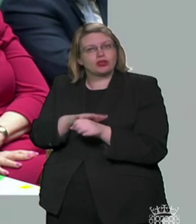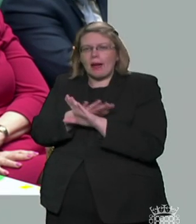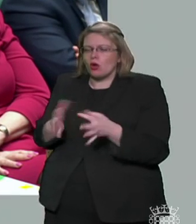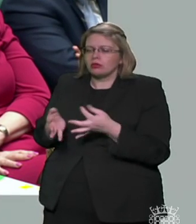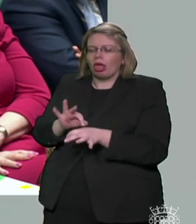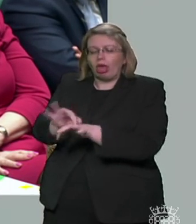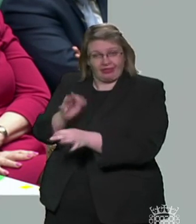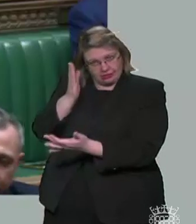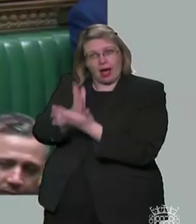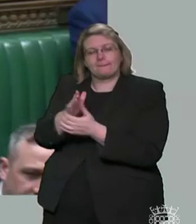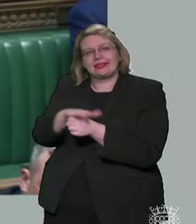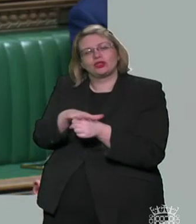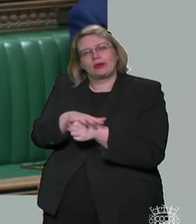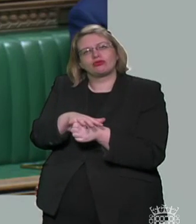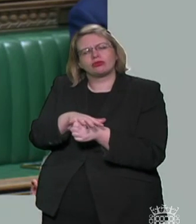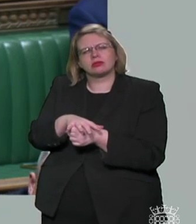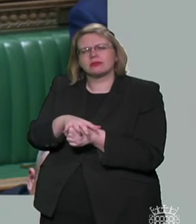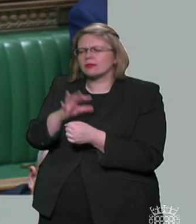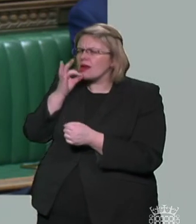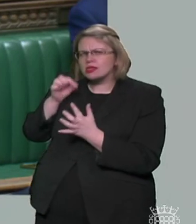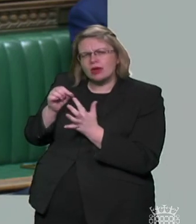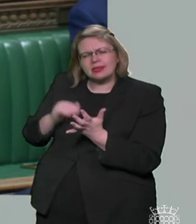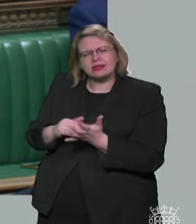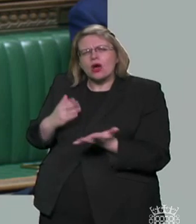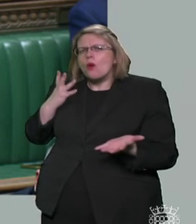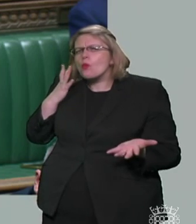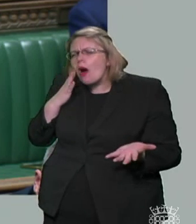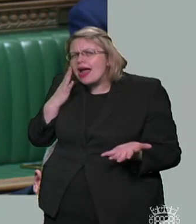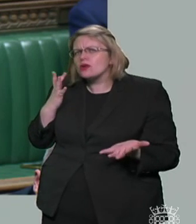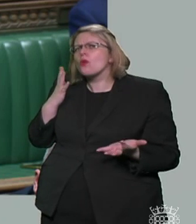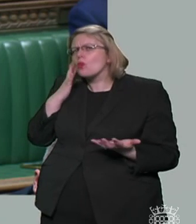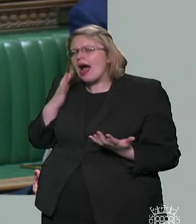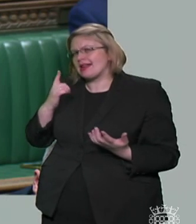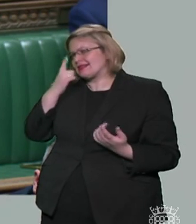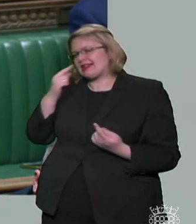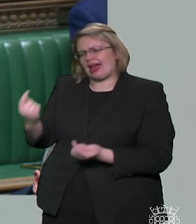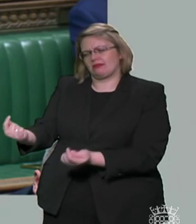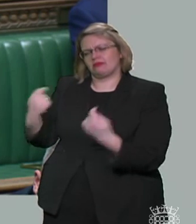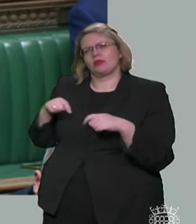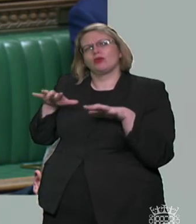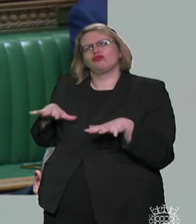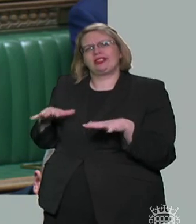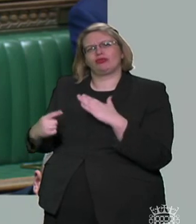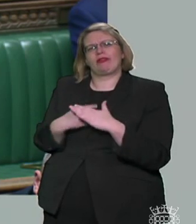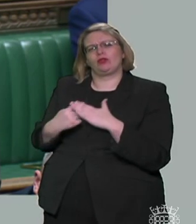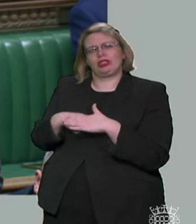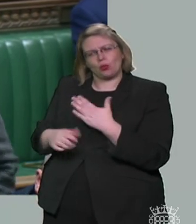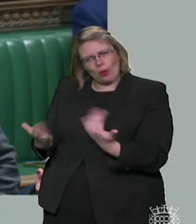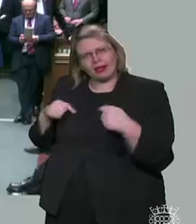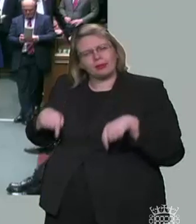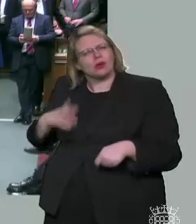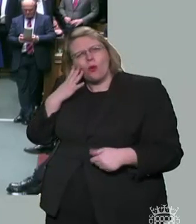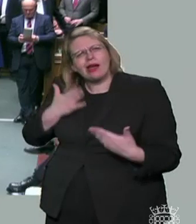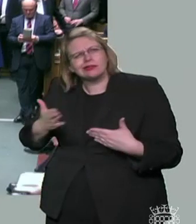Prime Minister, when will refugees from Ukraine be welcomed into the United Kingdom?